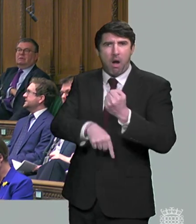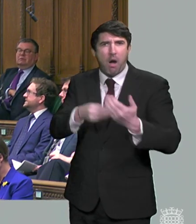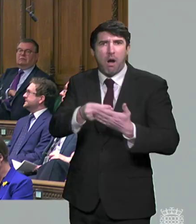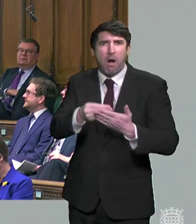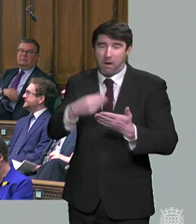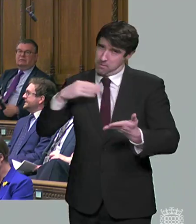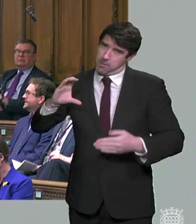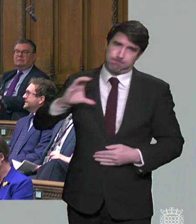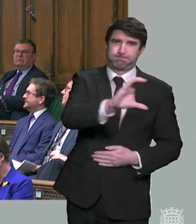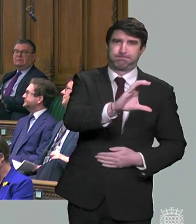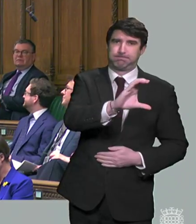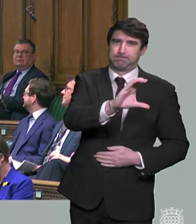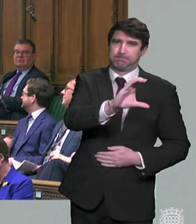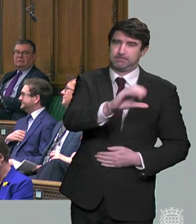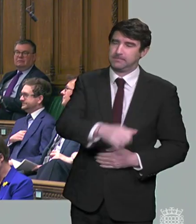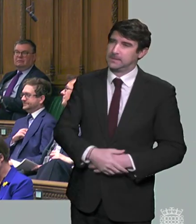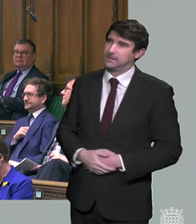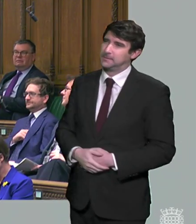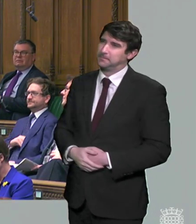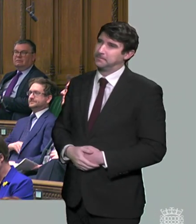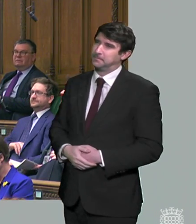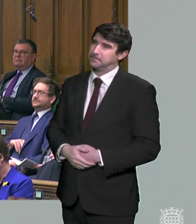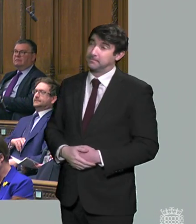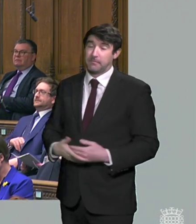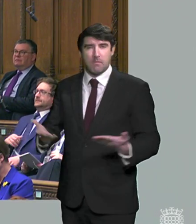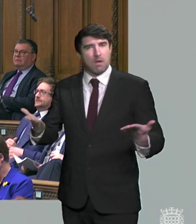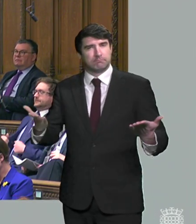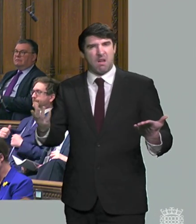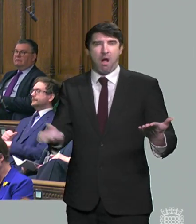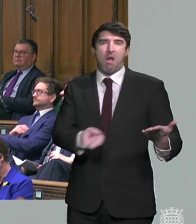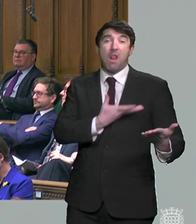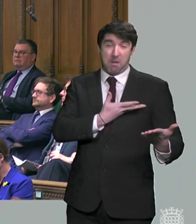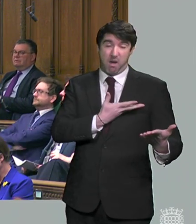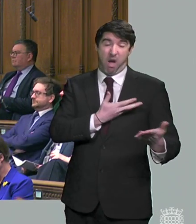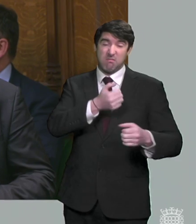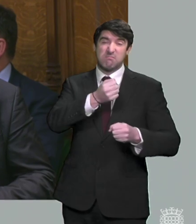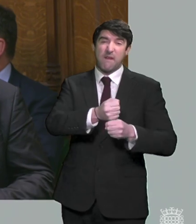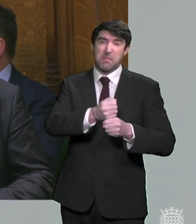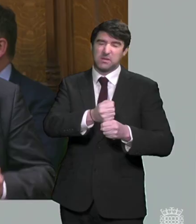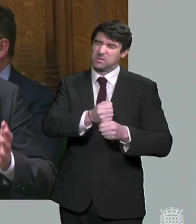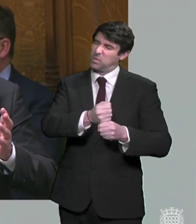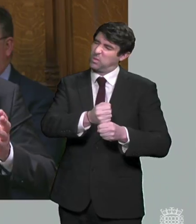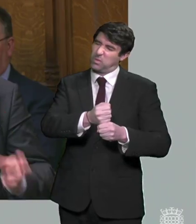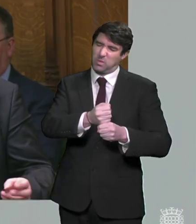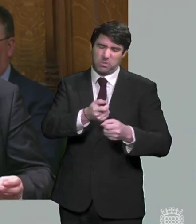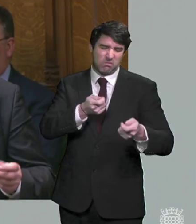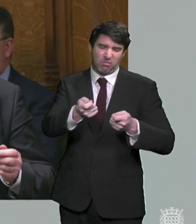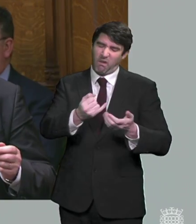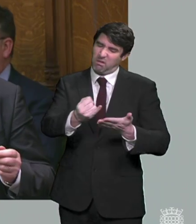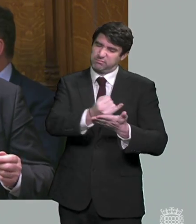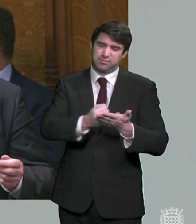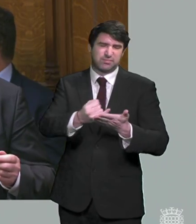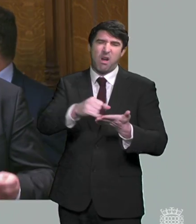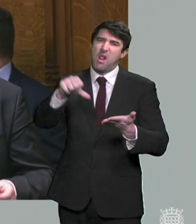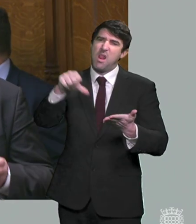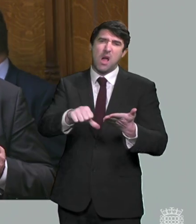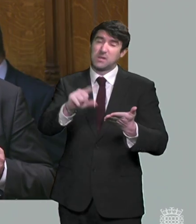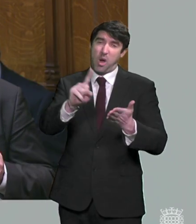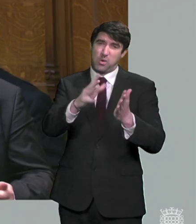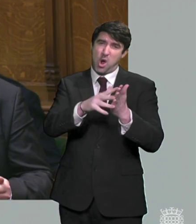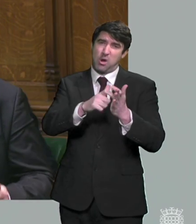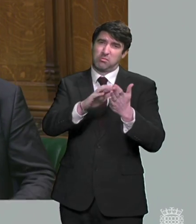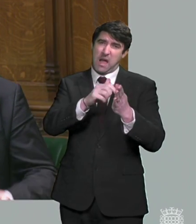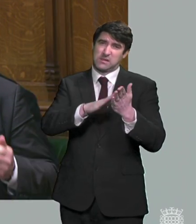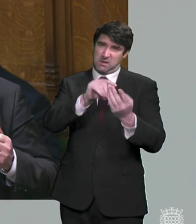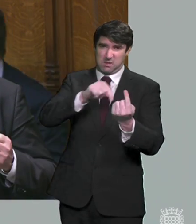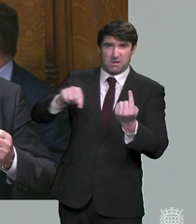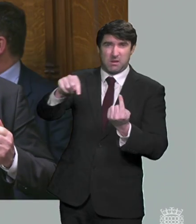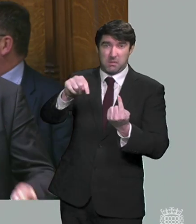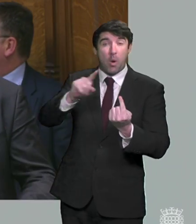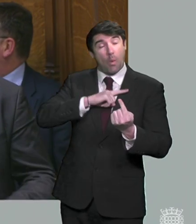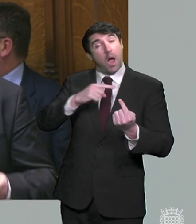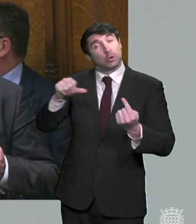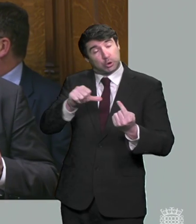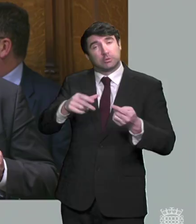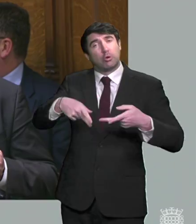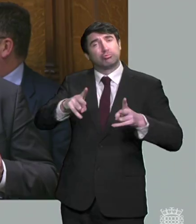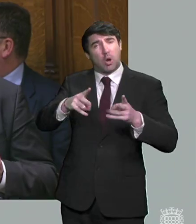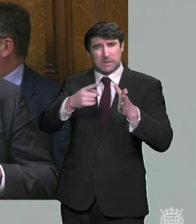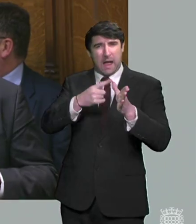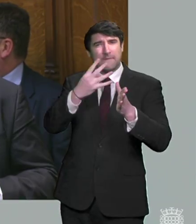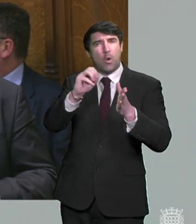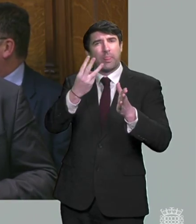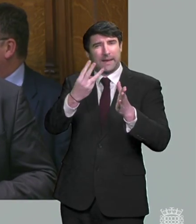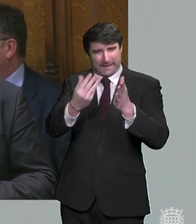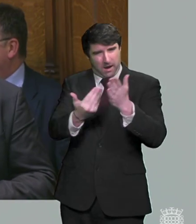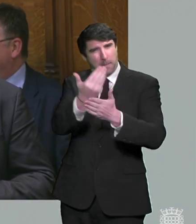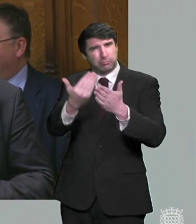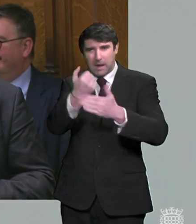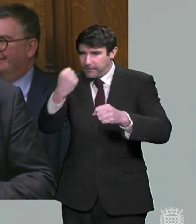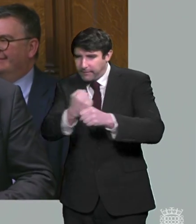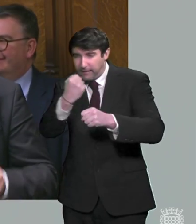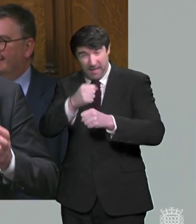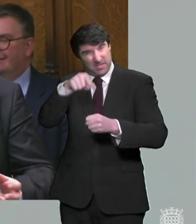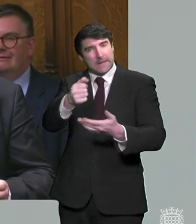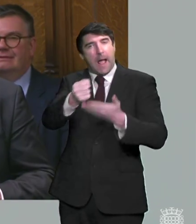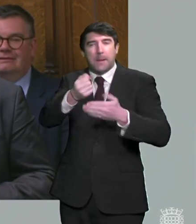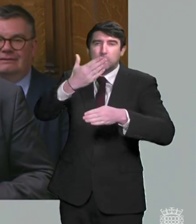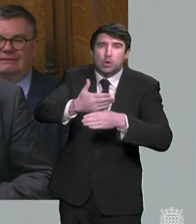The Labour Welsh Government have badly let down Clywd South and Wrexham by scrapping the A483 junction upgrade, which would have unlocked substantial investment and jobs in our community.